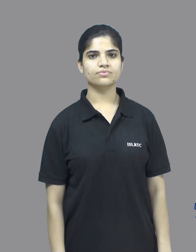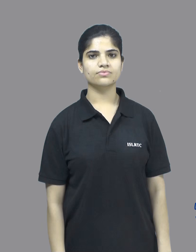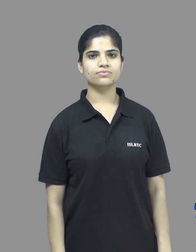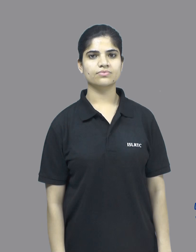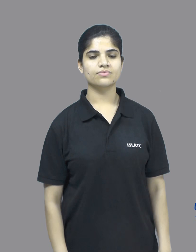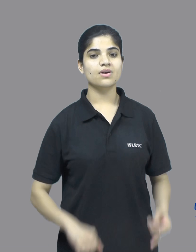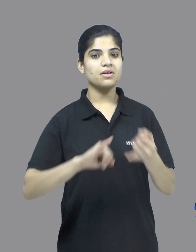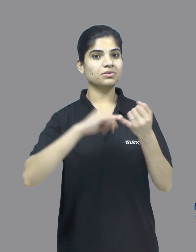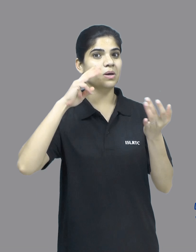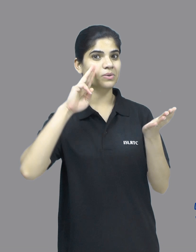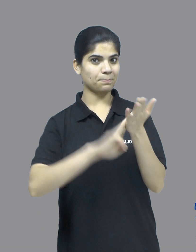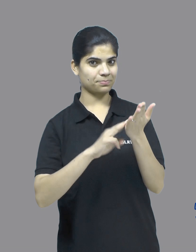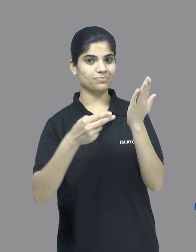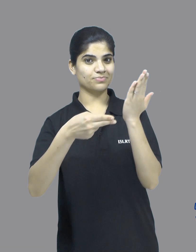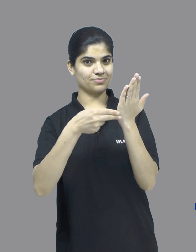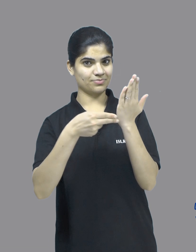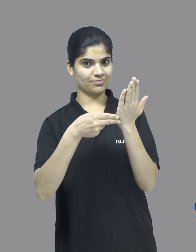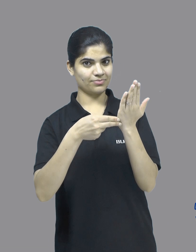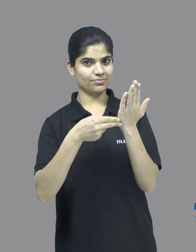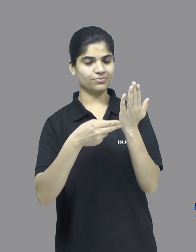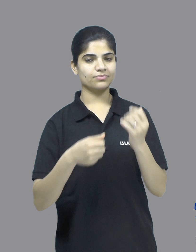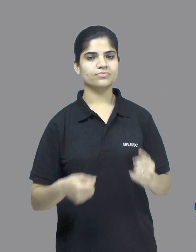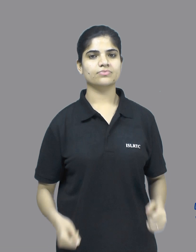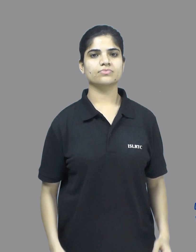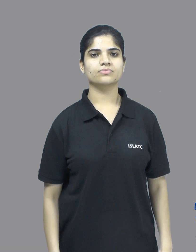Sim Card